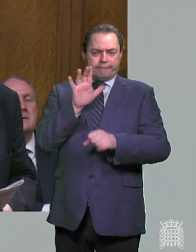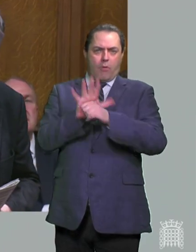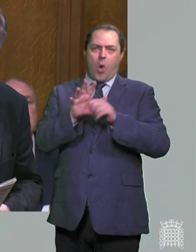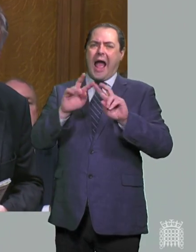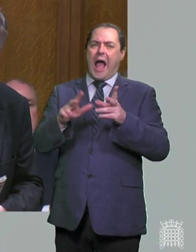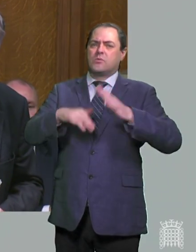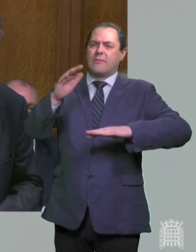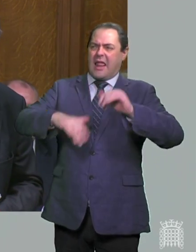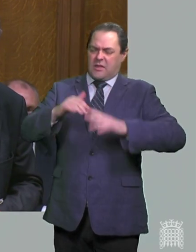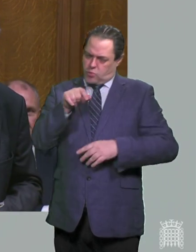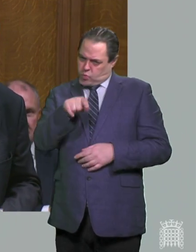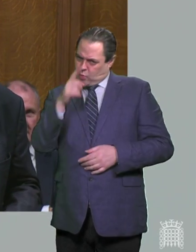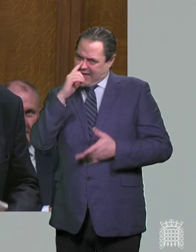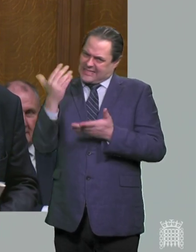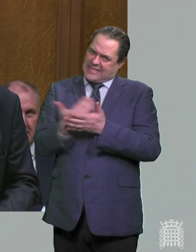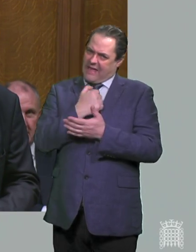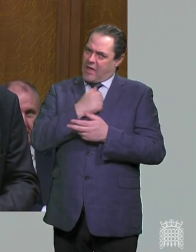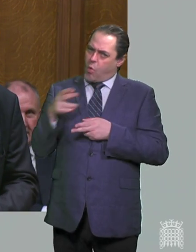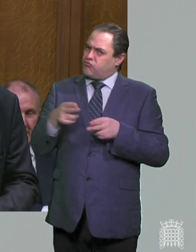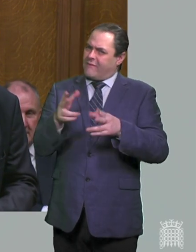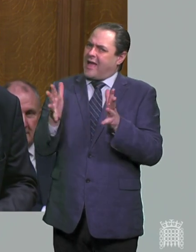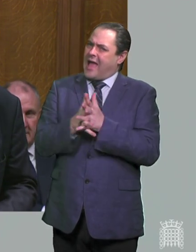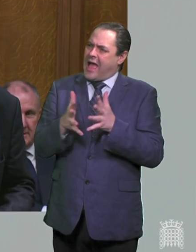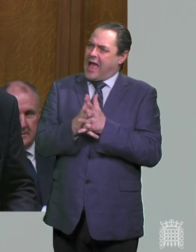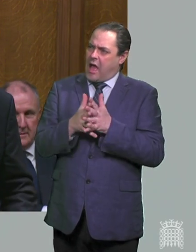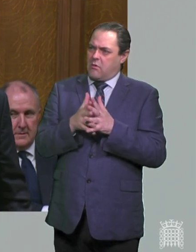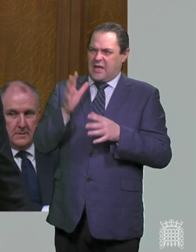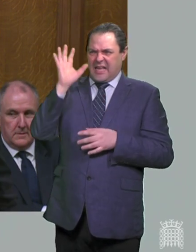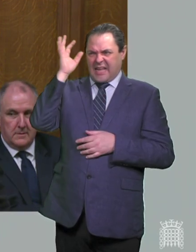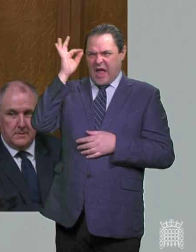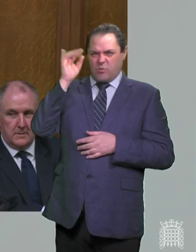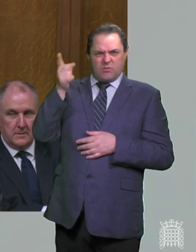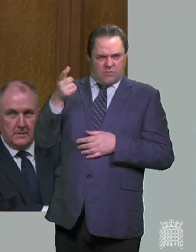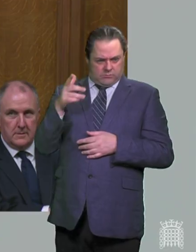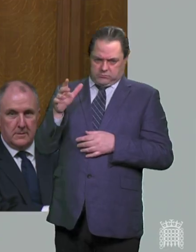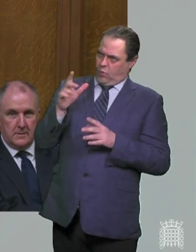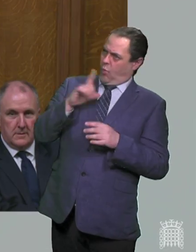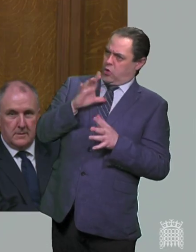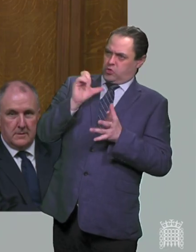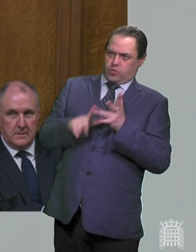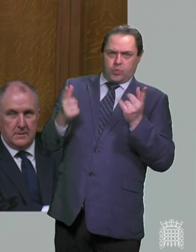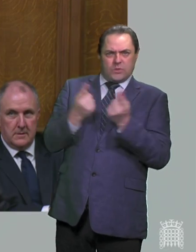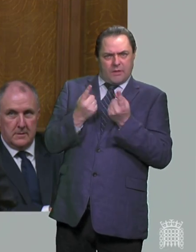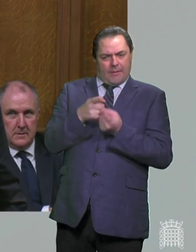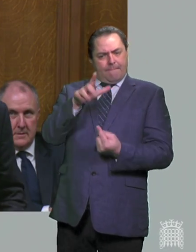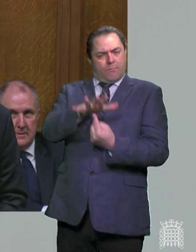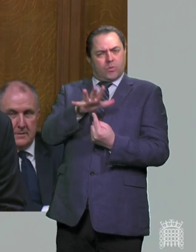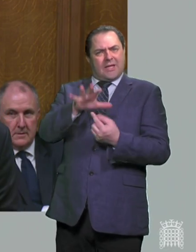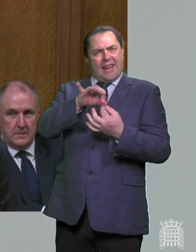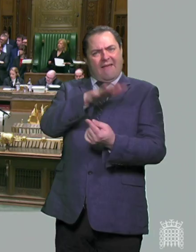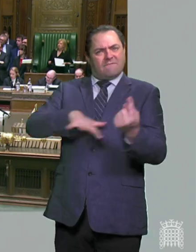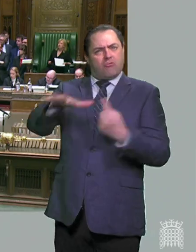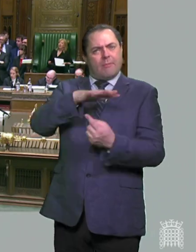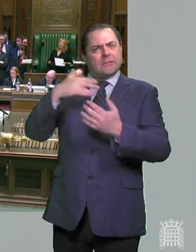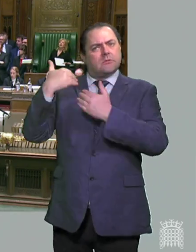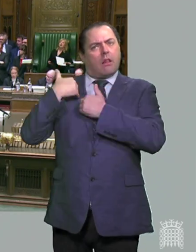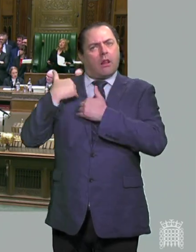What can the Deputy Prime Minister do to save our river and remove from the council such a vital strategic and environmental responsibility?